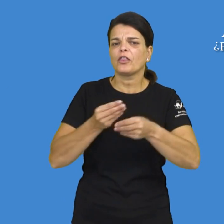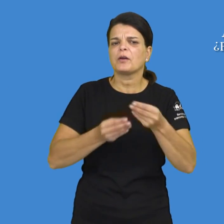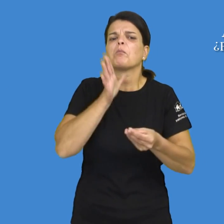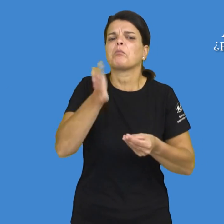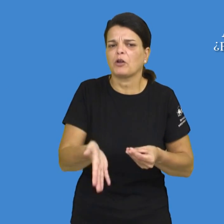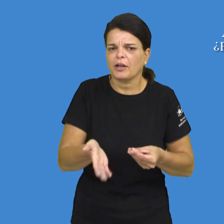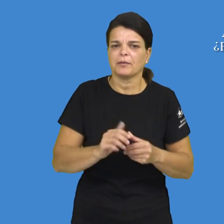motivo